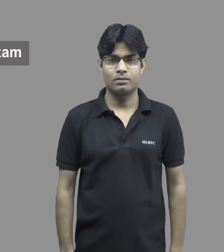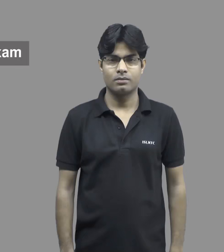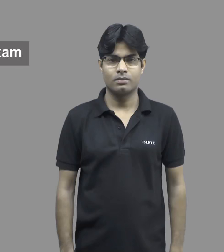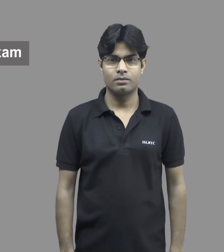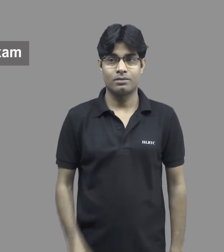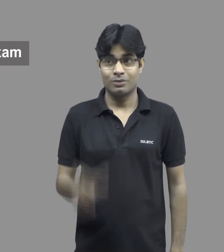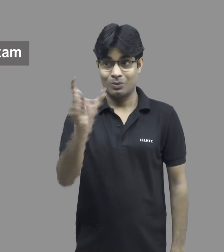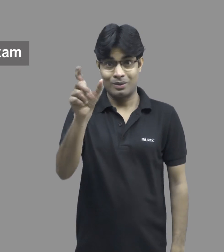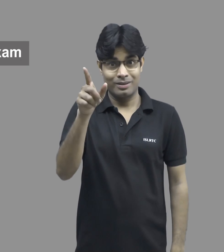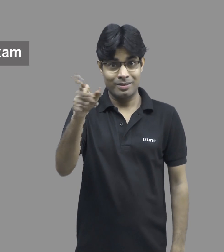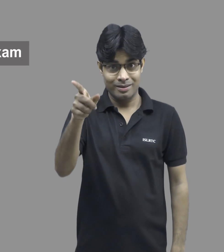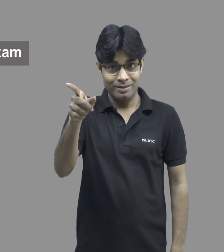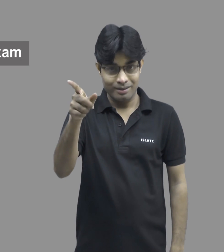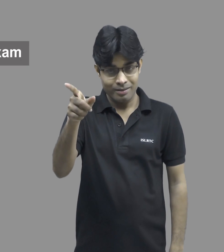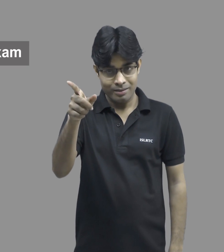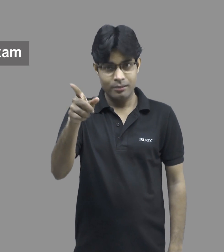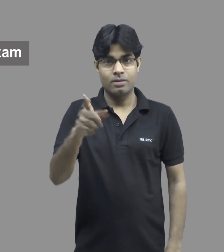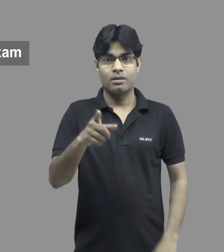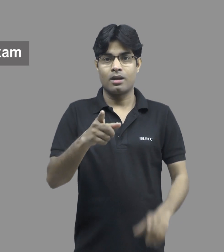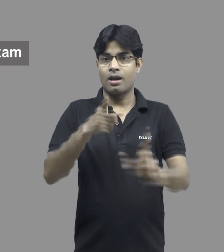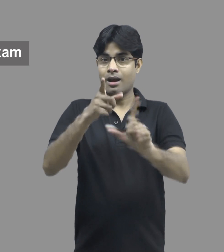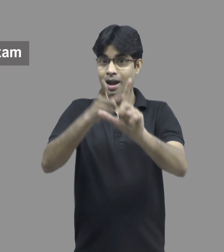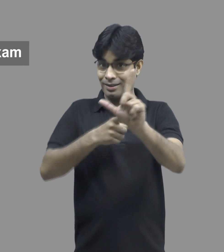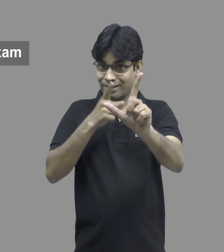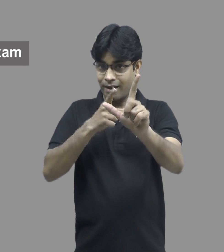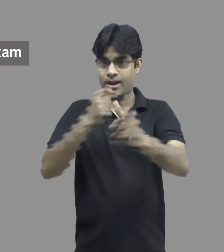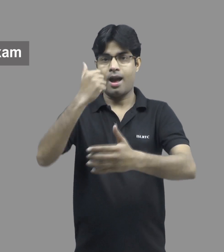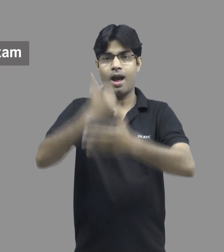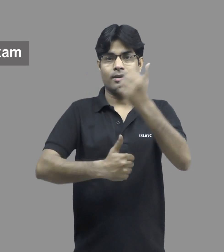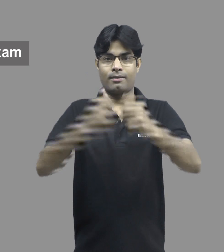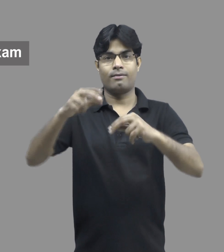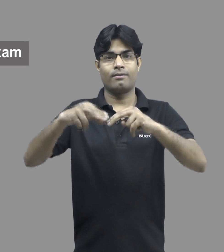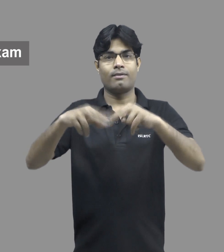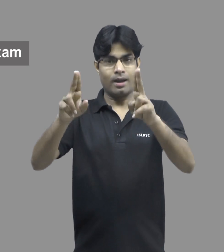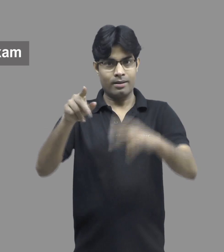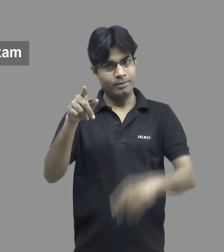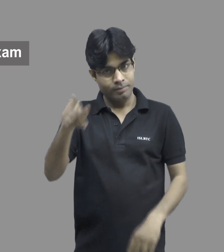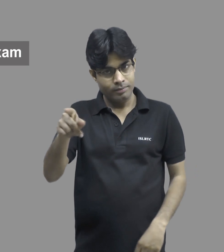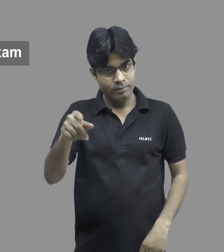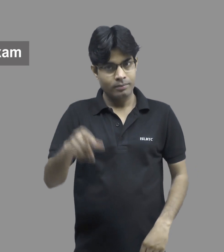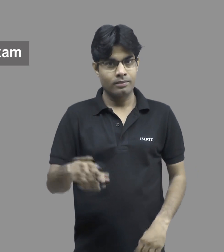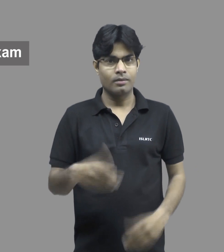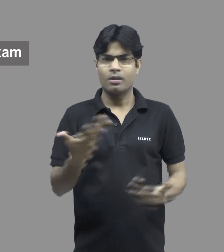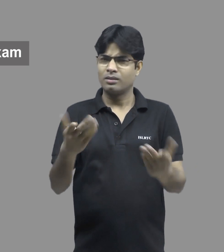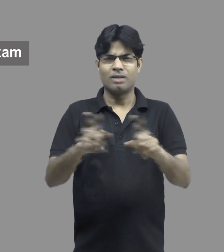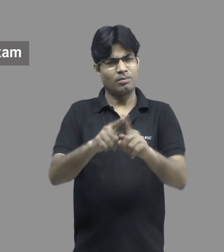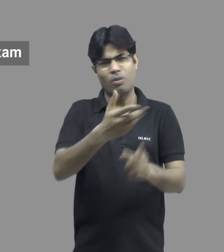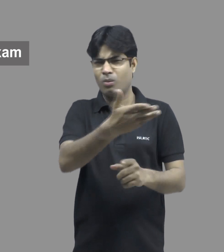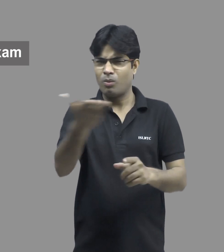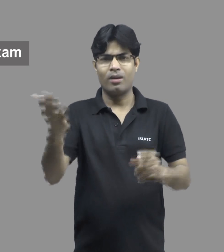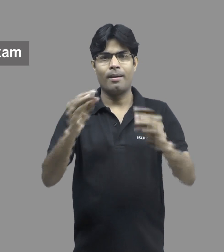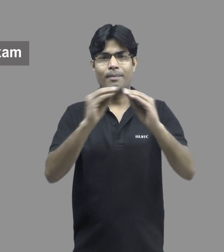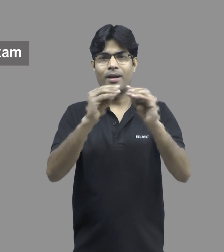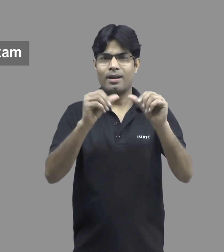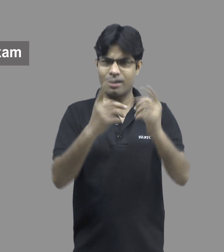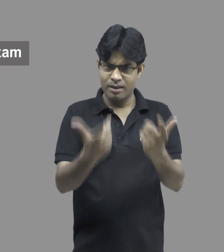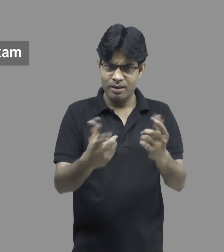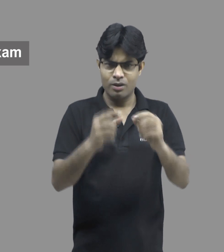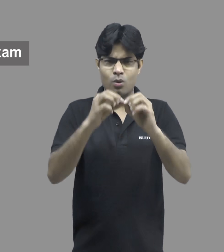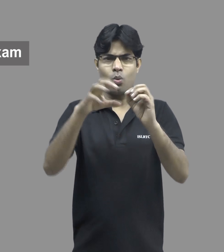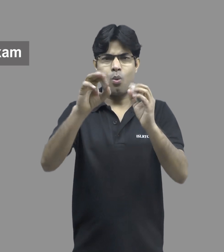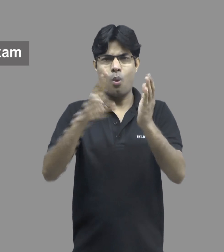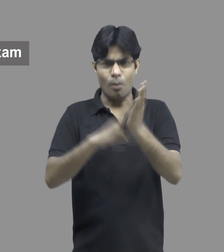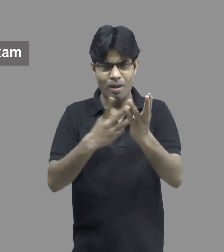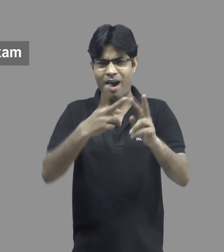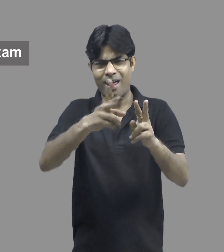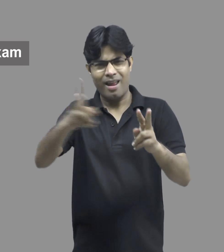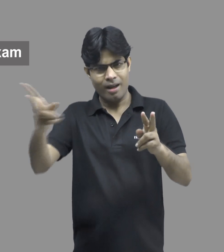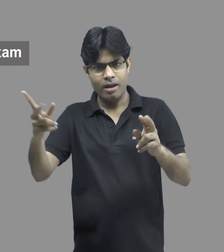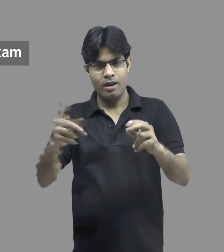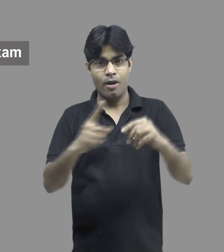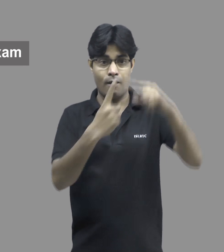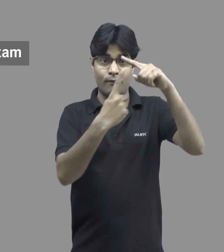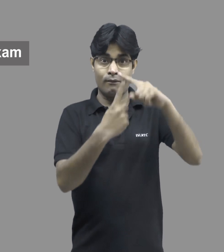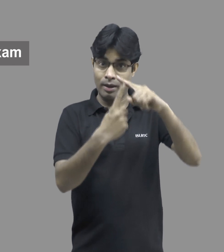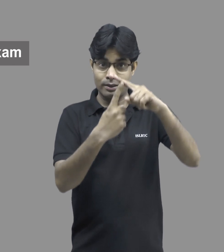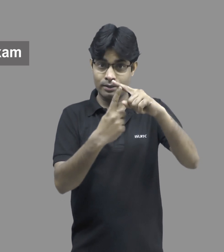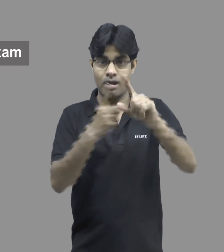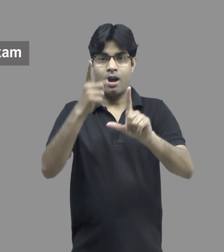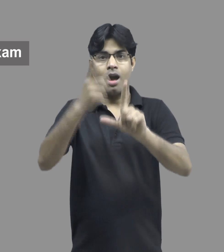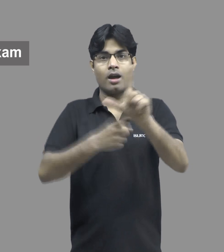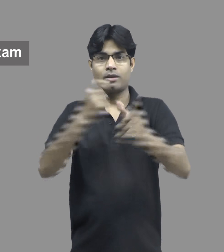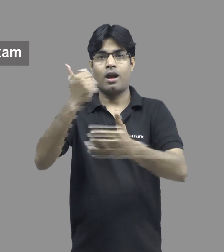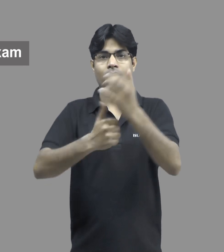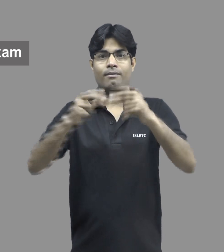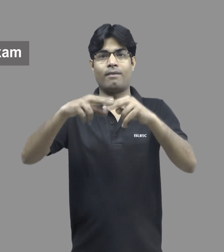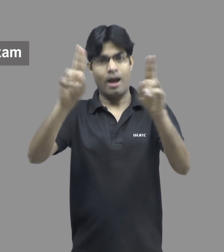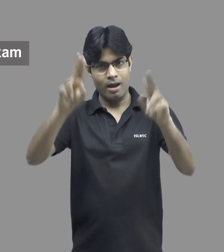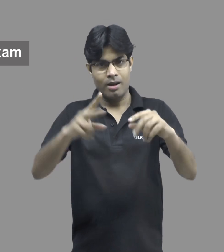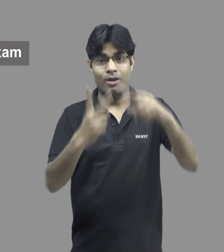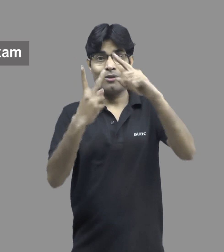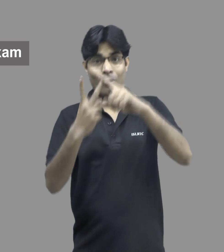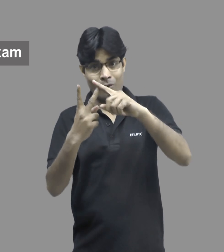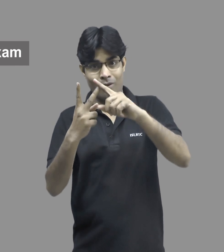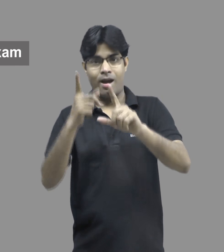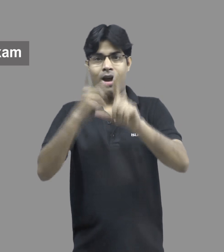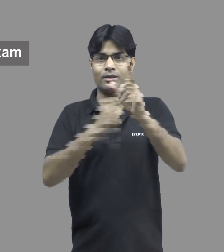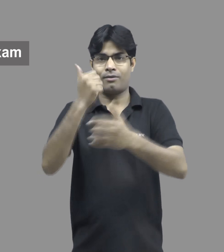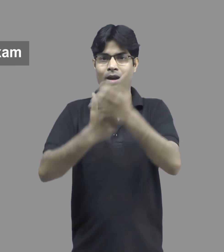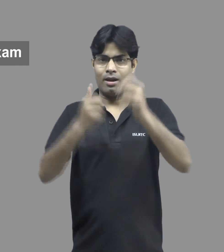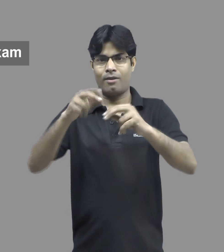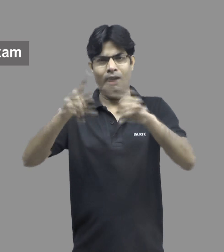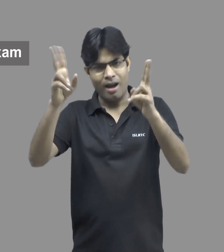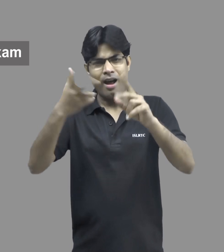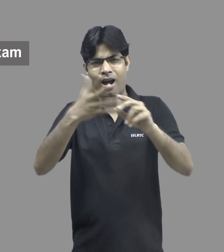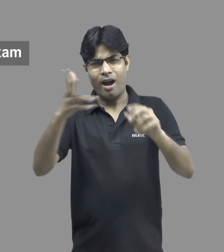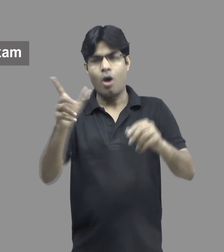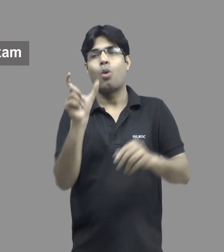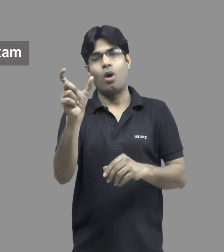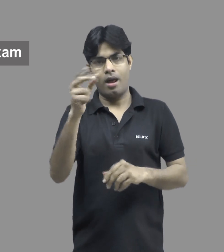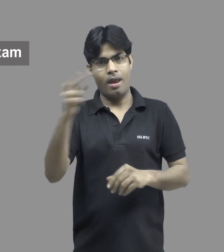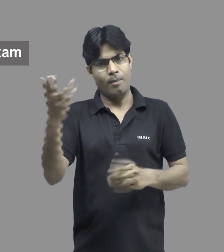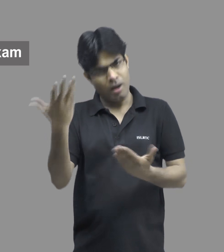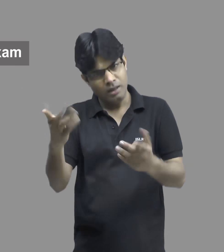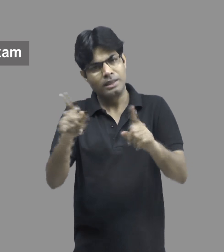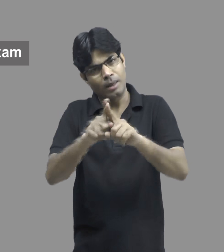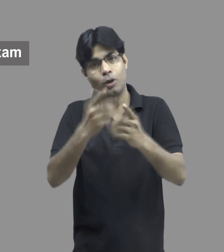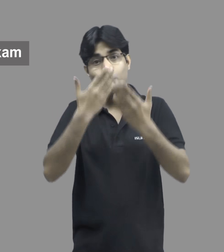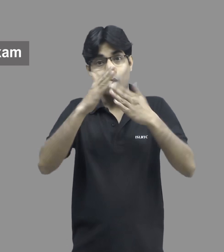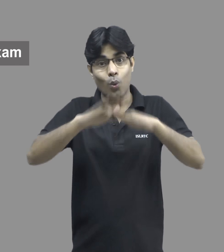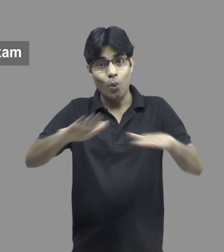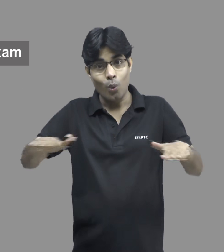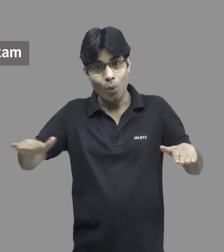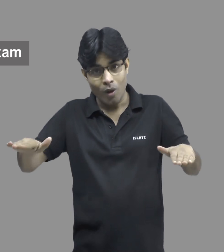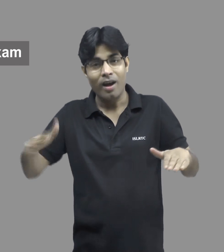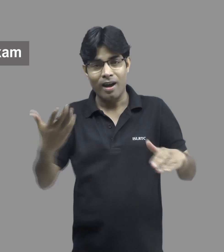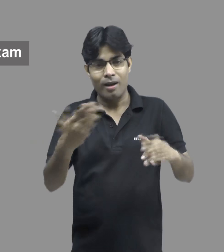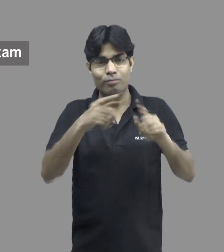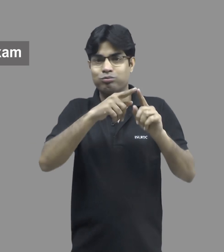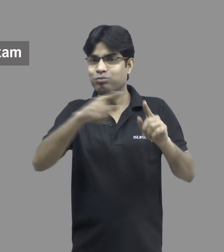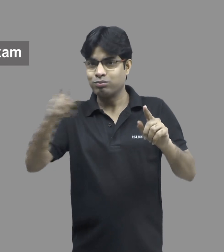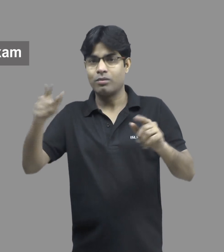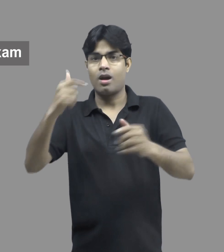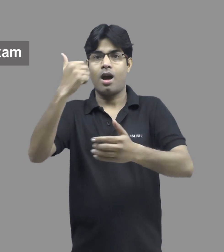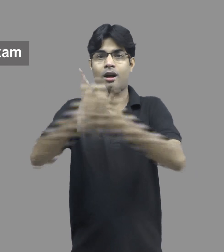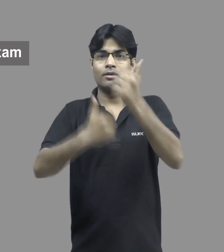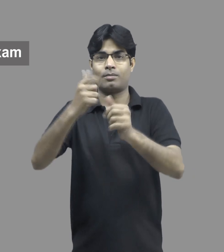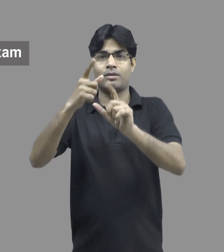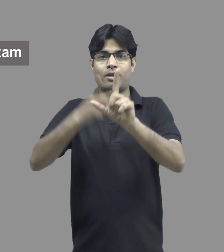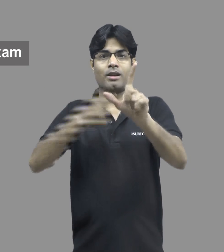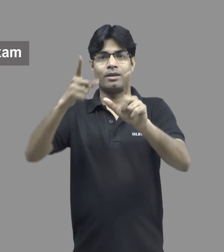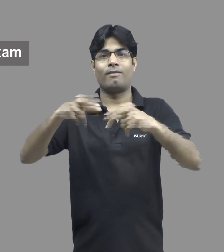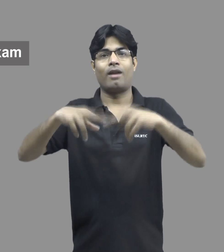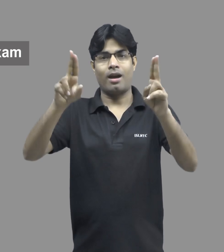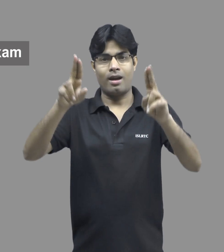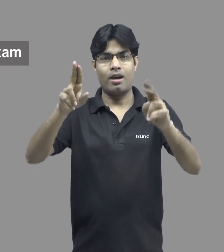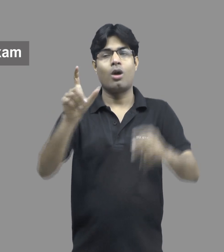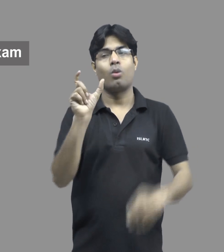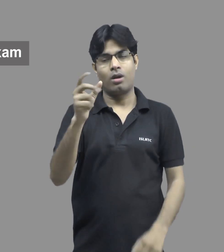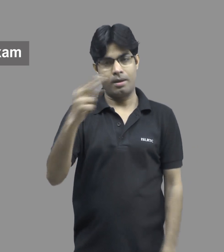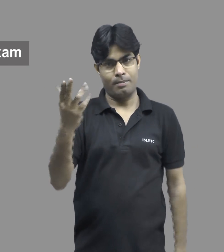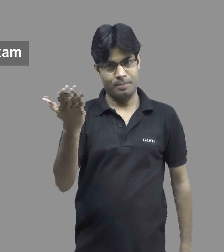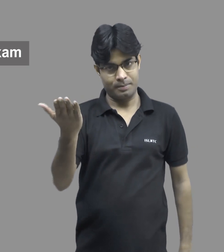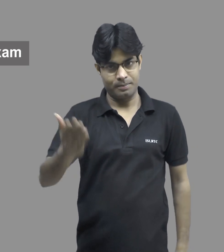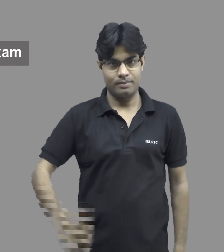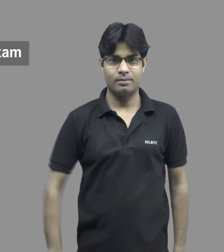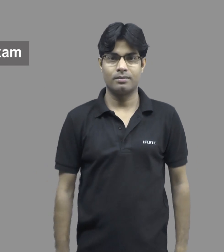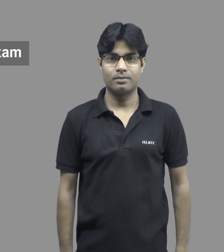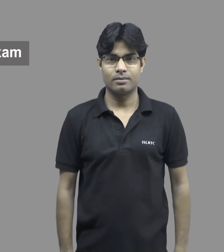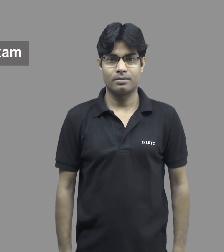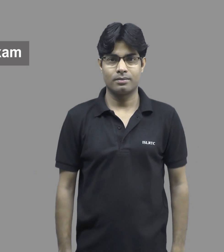Annual exam